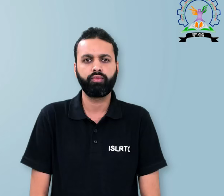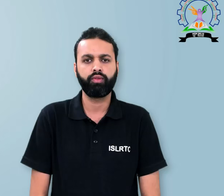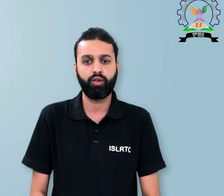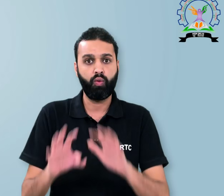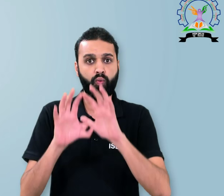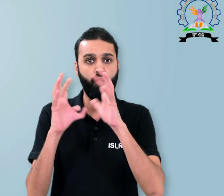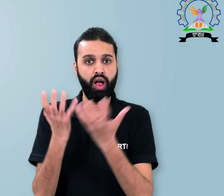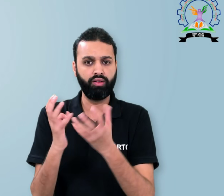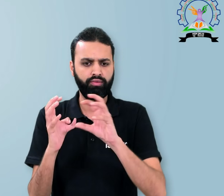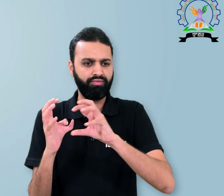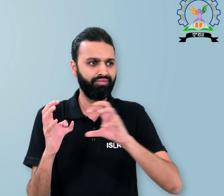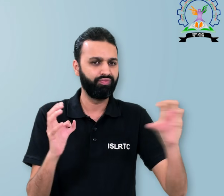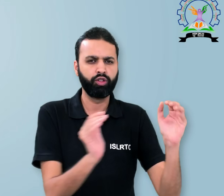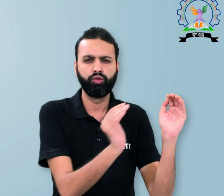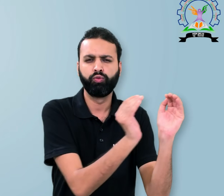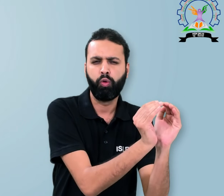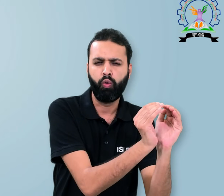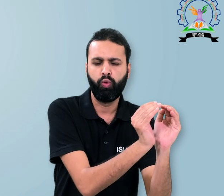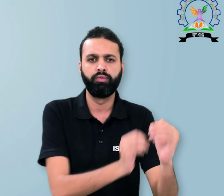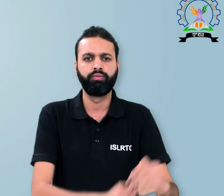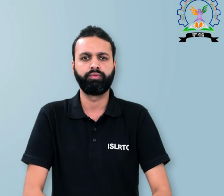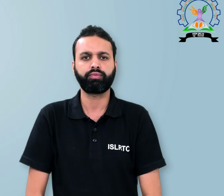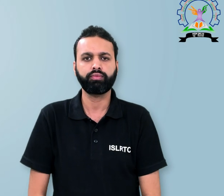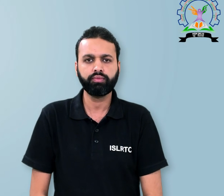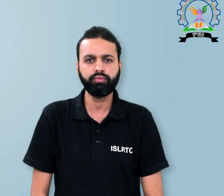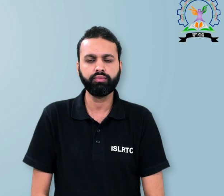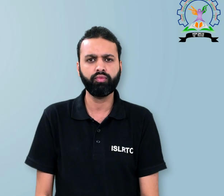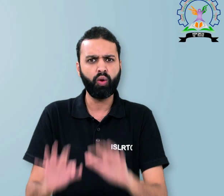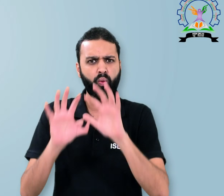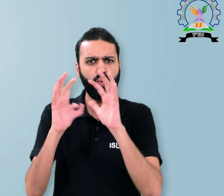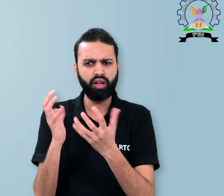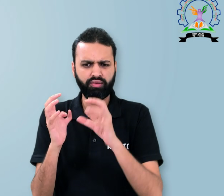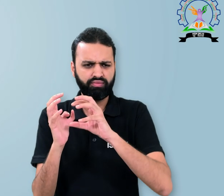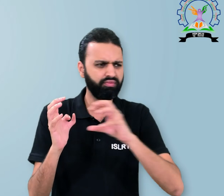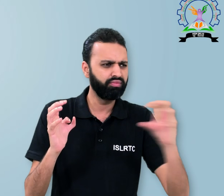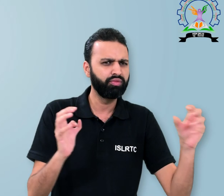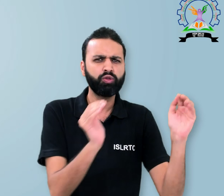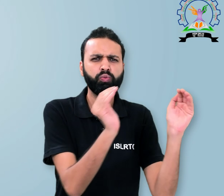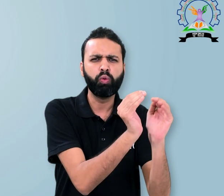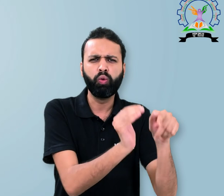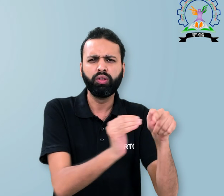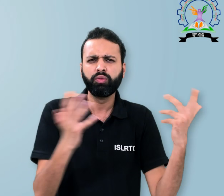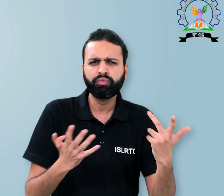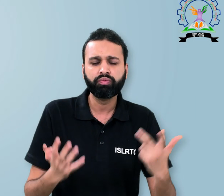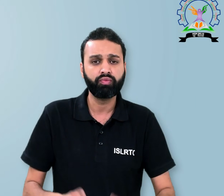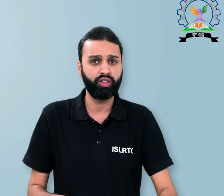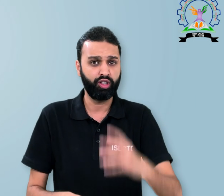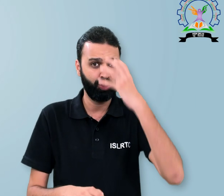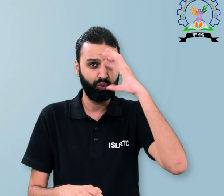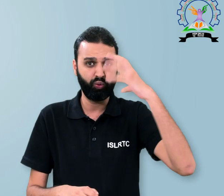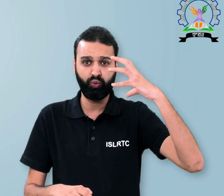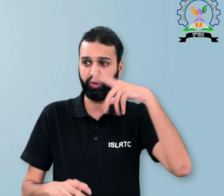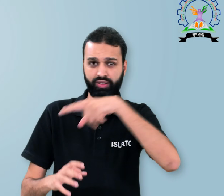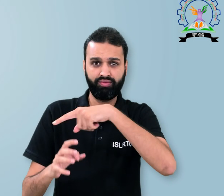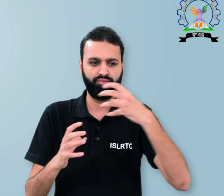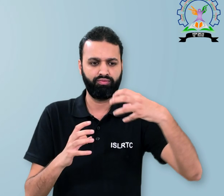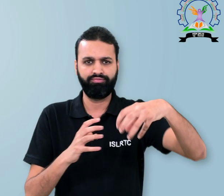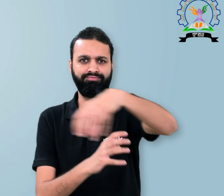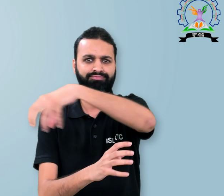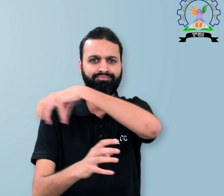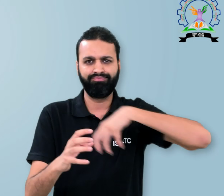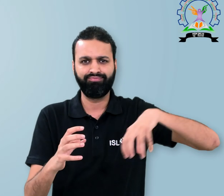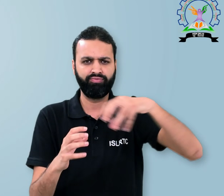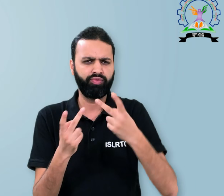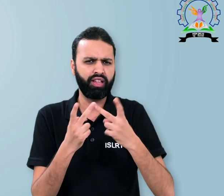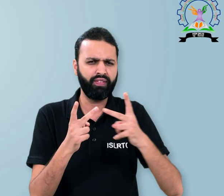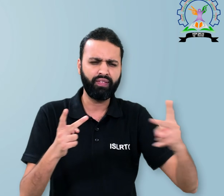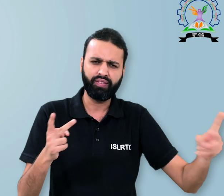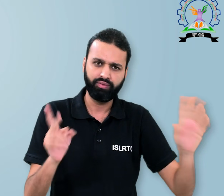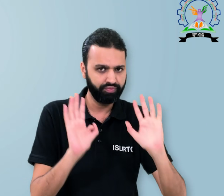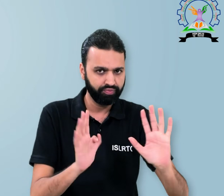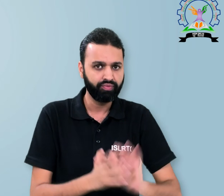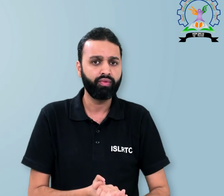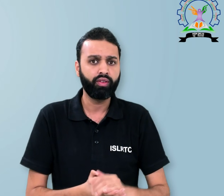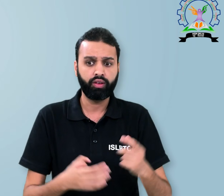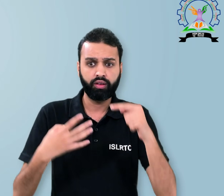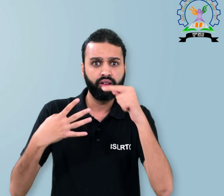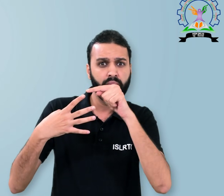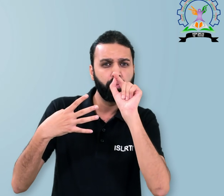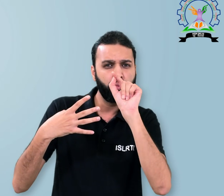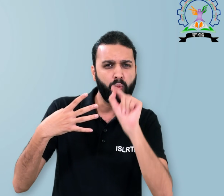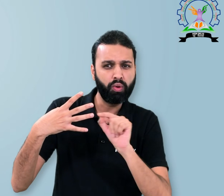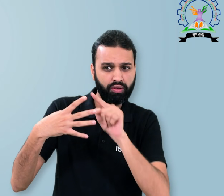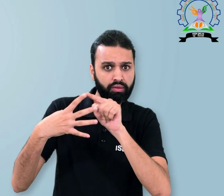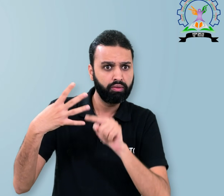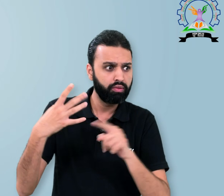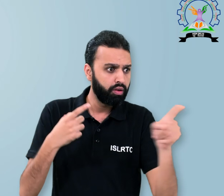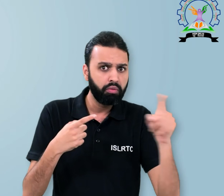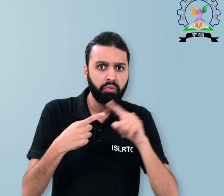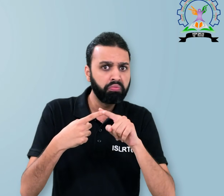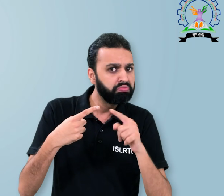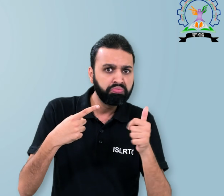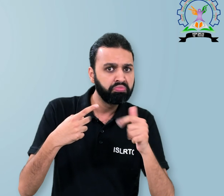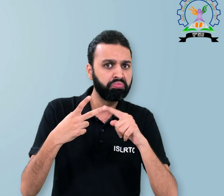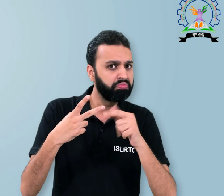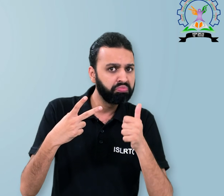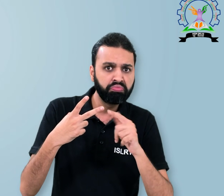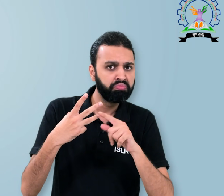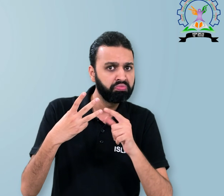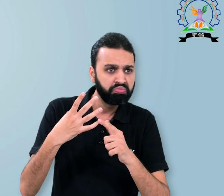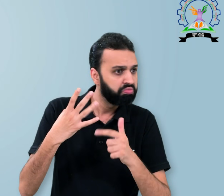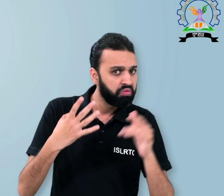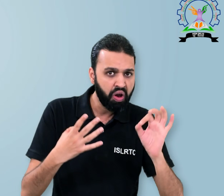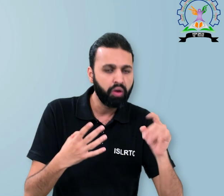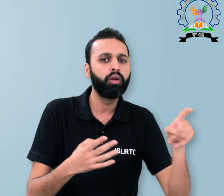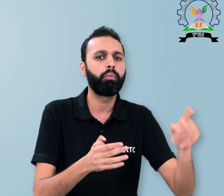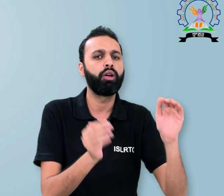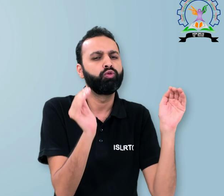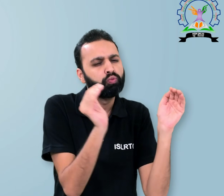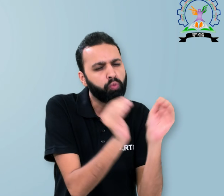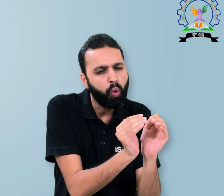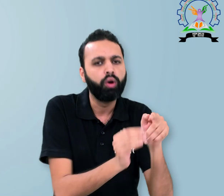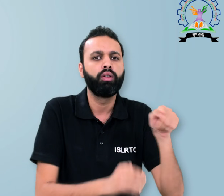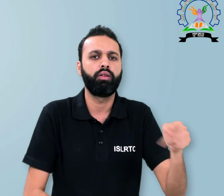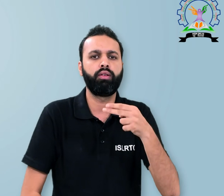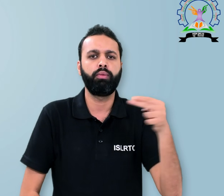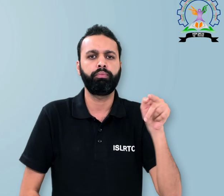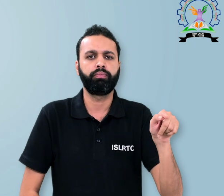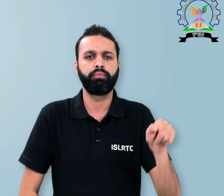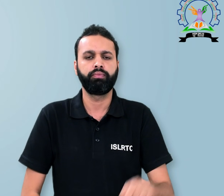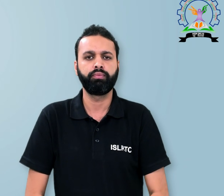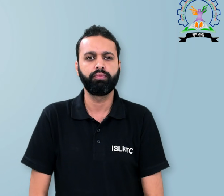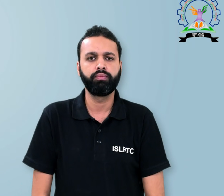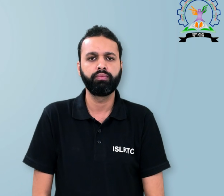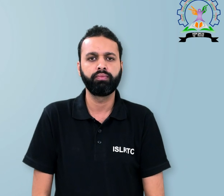Dwarf Planet A dwarf planet is a small planetary-mass object that is in direct orbit around the Sun, but smaller than the other 8 planets and lacking certain technical criteria that are required for it to be classed as a planet.